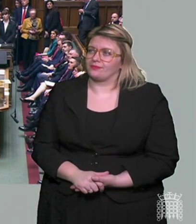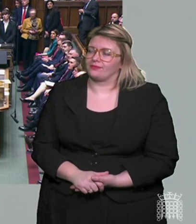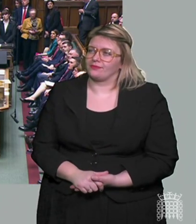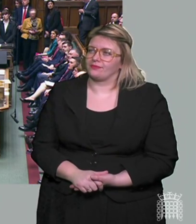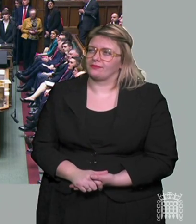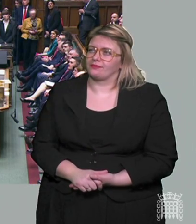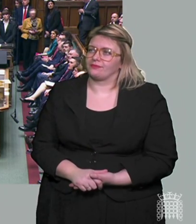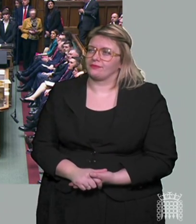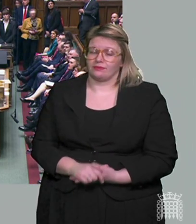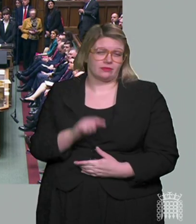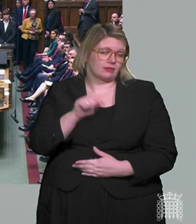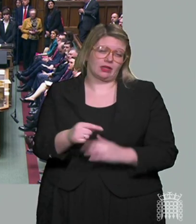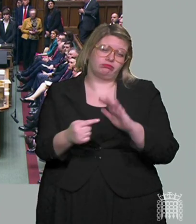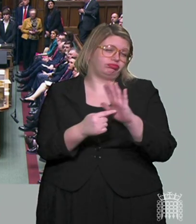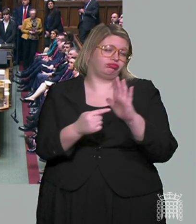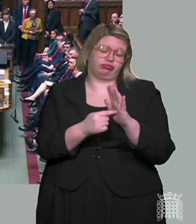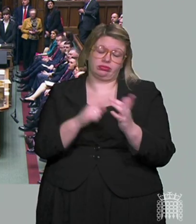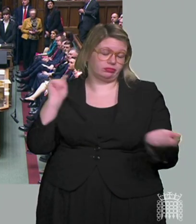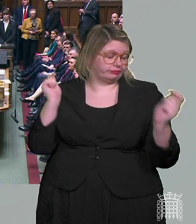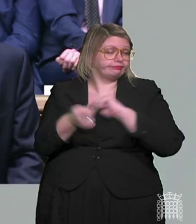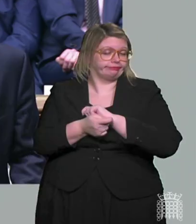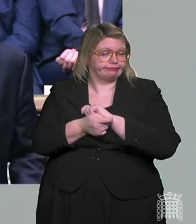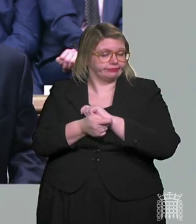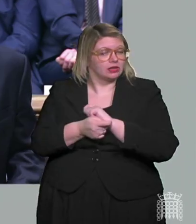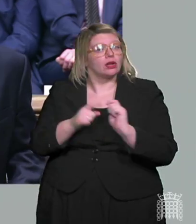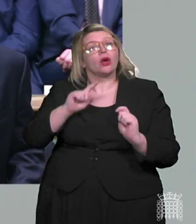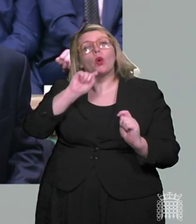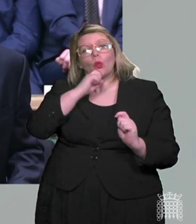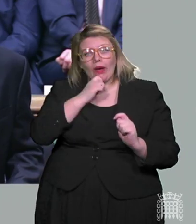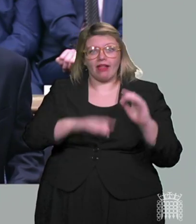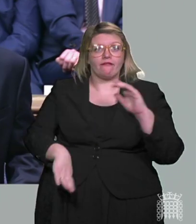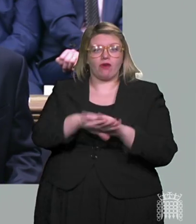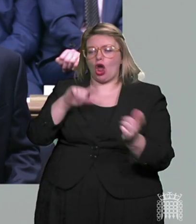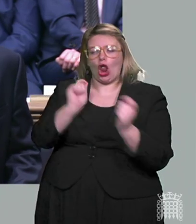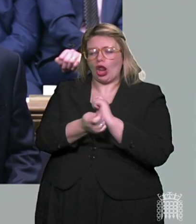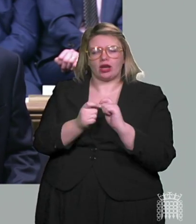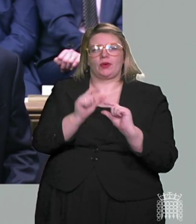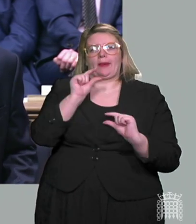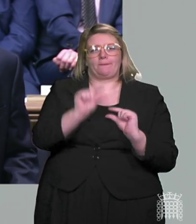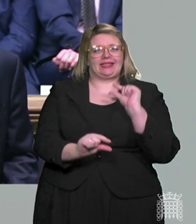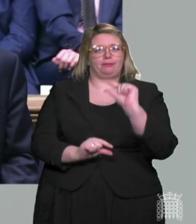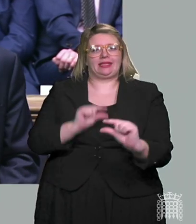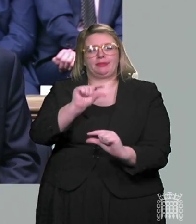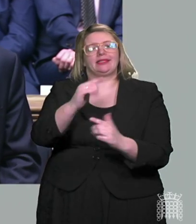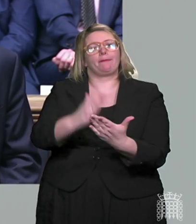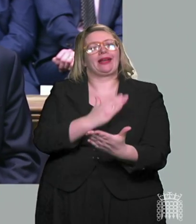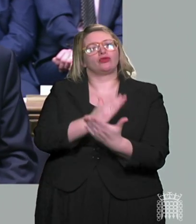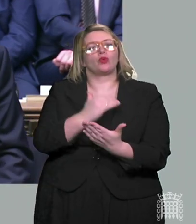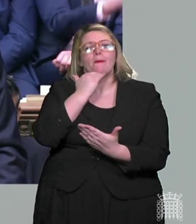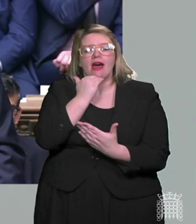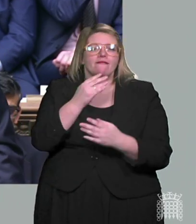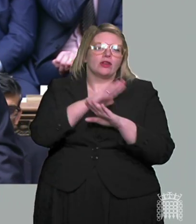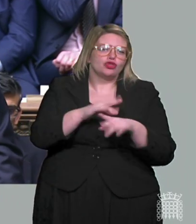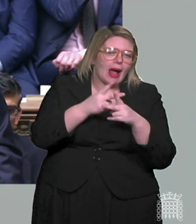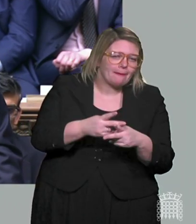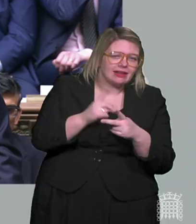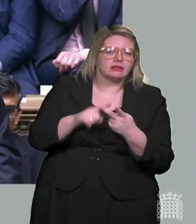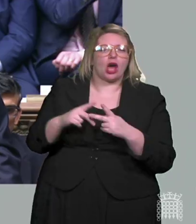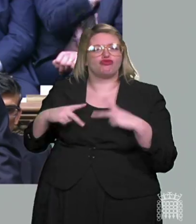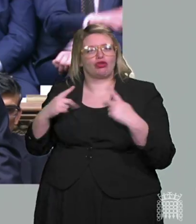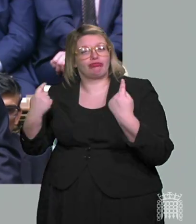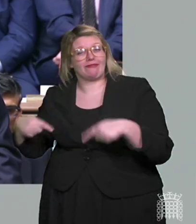Because it is such a large reform, we will introduce it in stages to ensure that there is enough supply in the market.